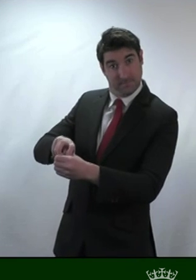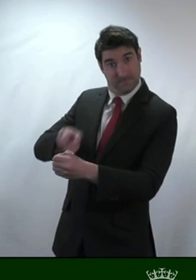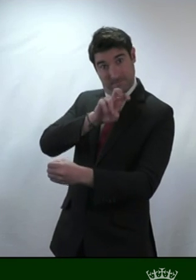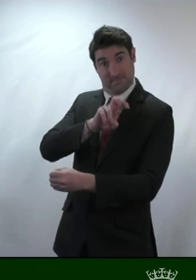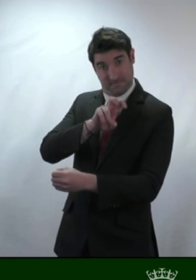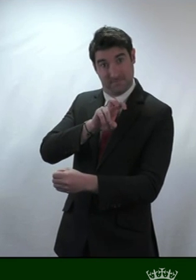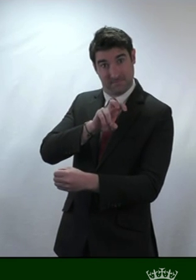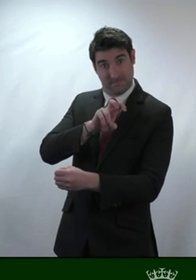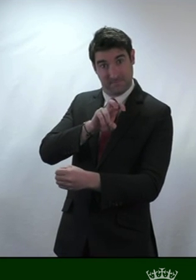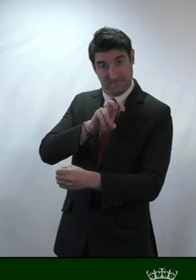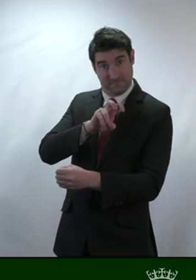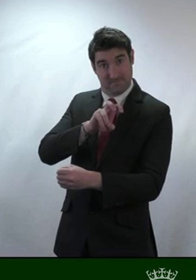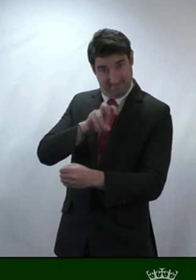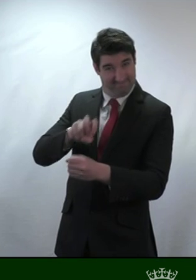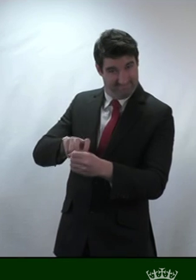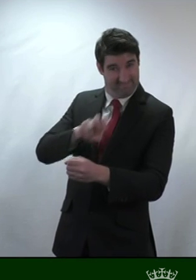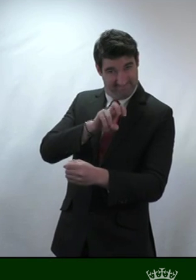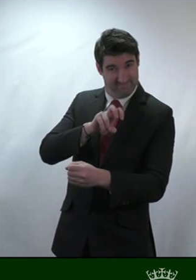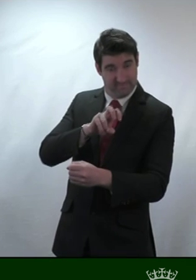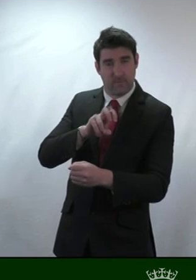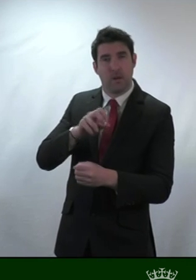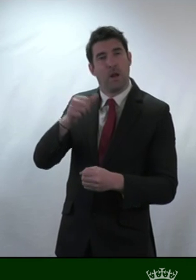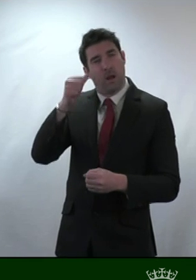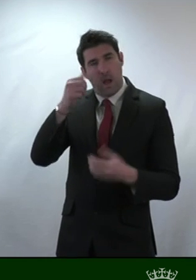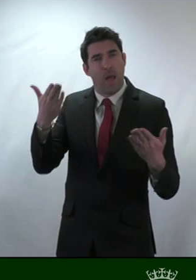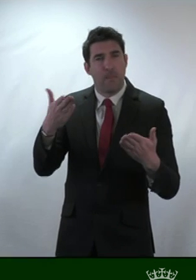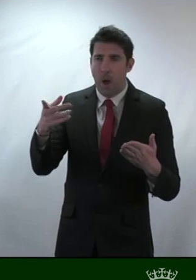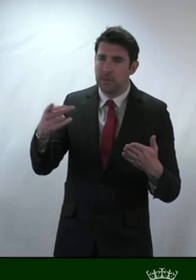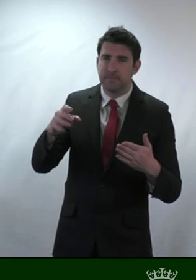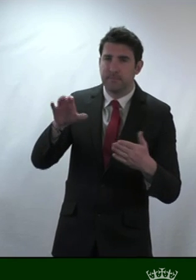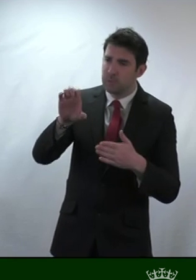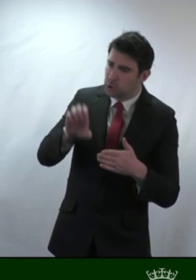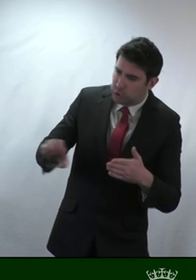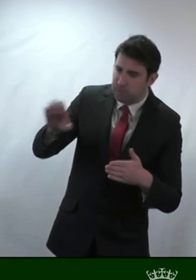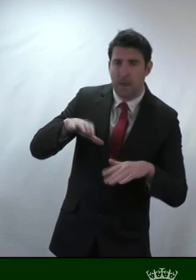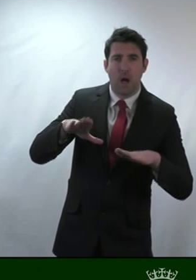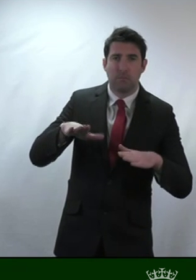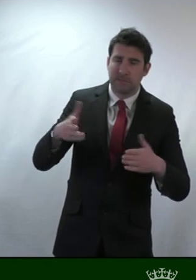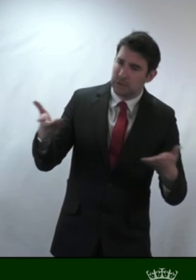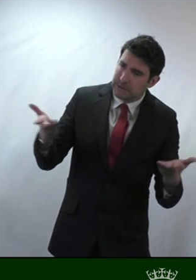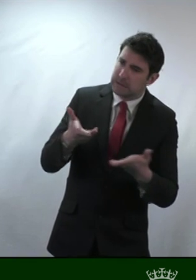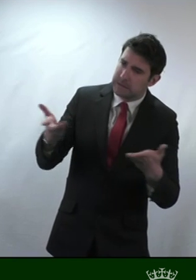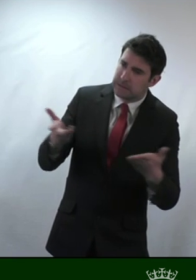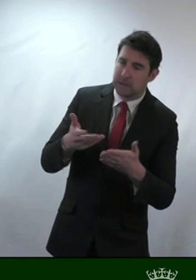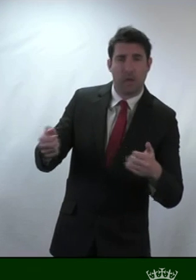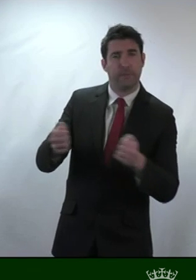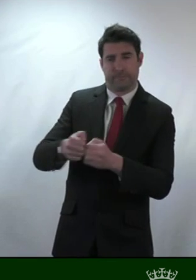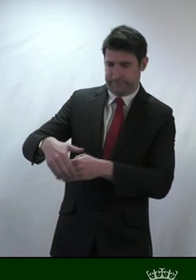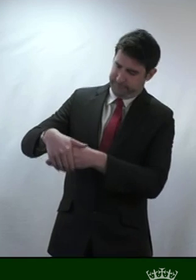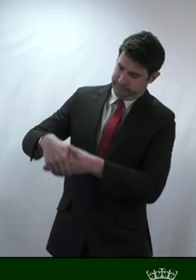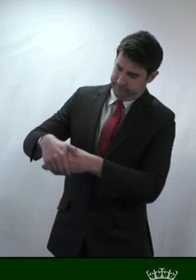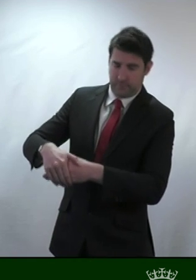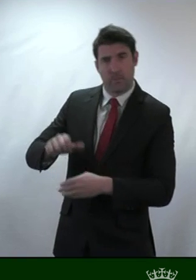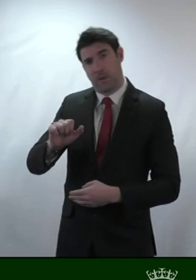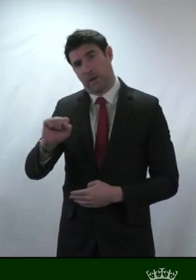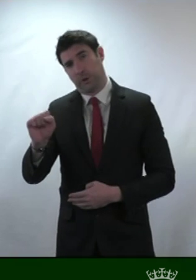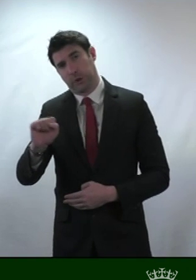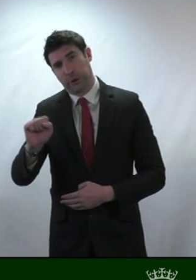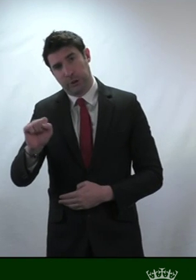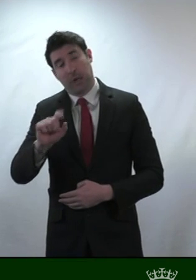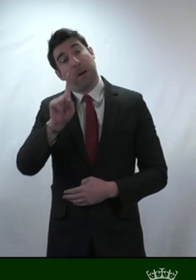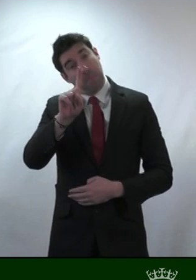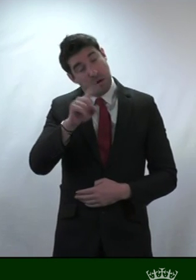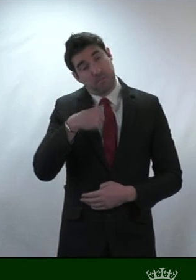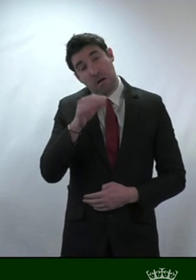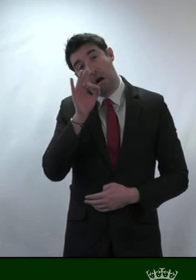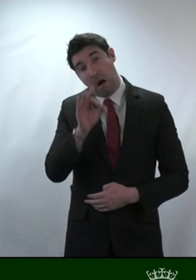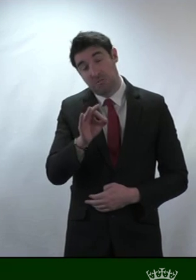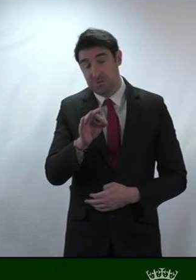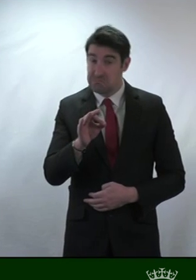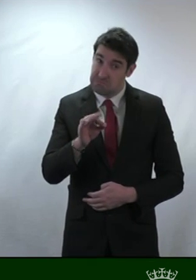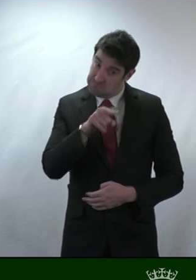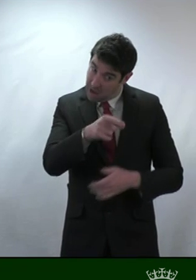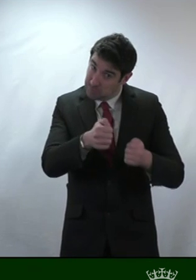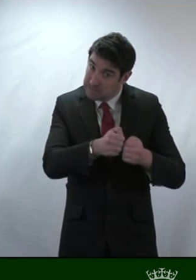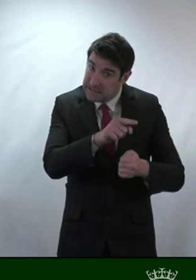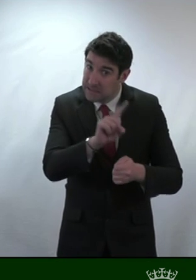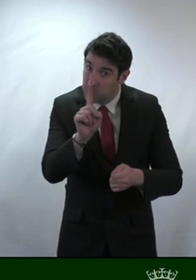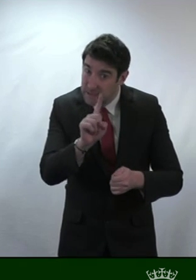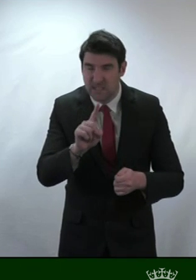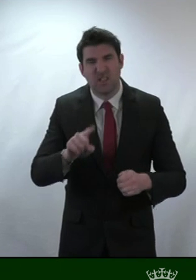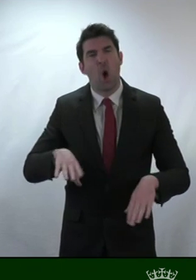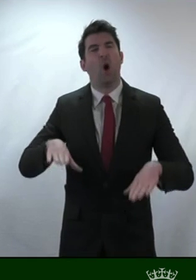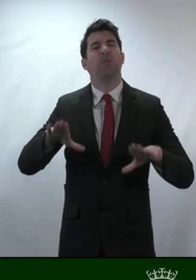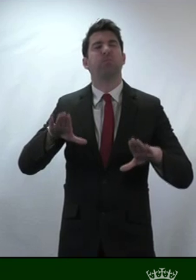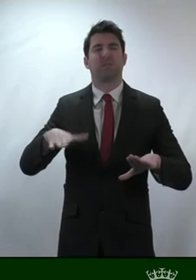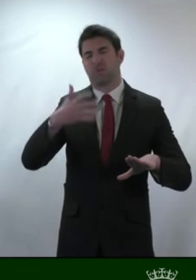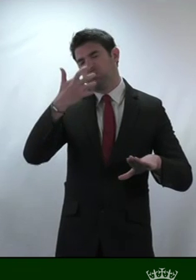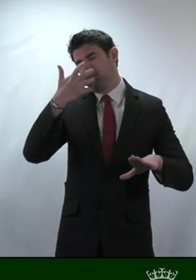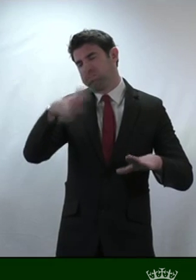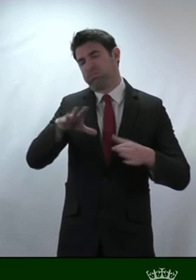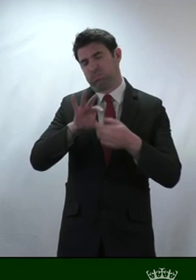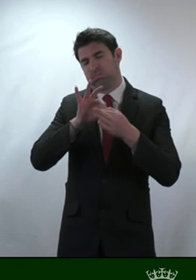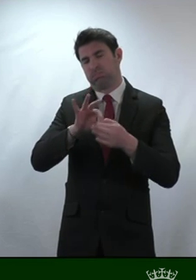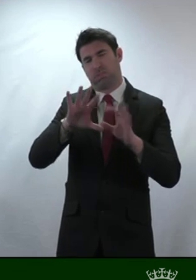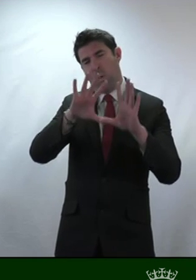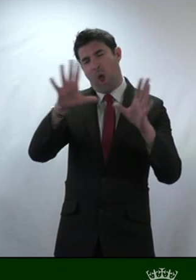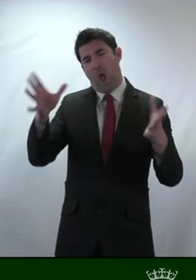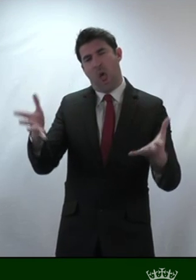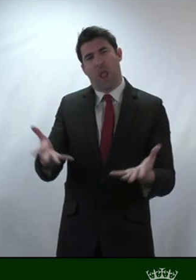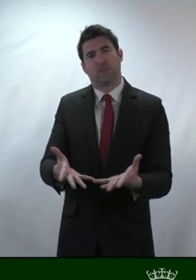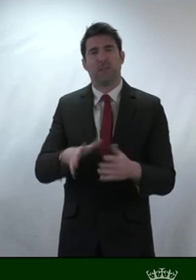Regardless of the outcome of the current talks with the EU, does he agree with me that this great outward-looking nation has a world of global opportunities ahead of it?